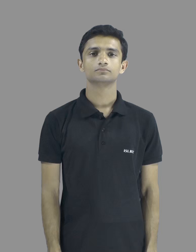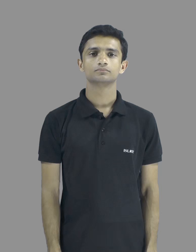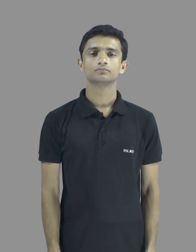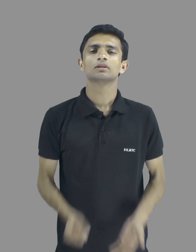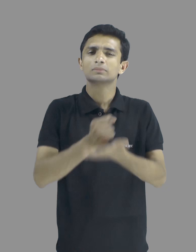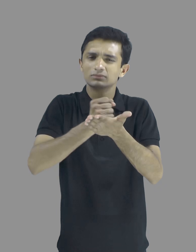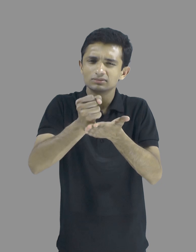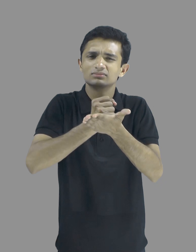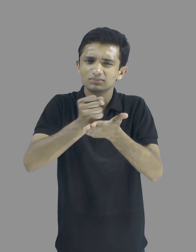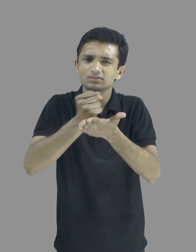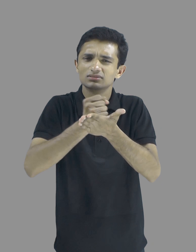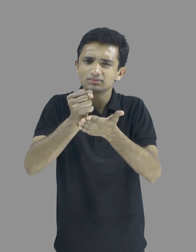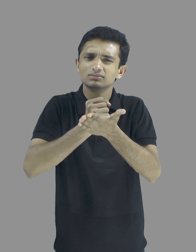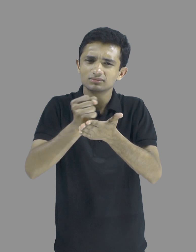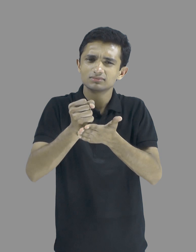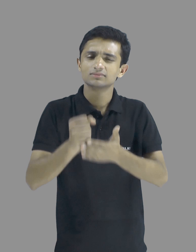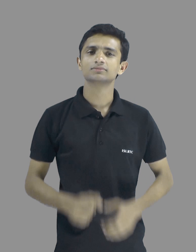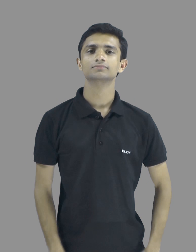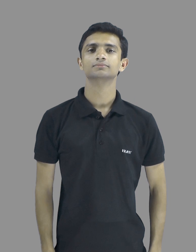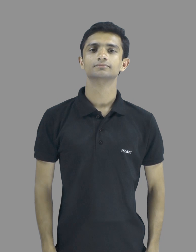Practice